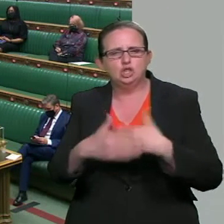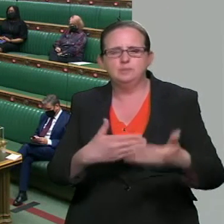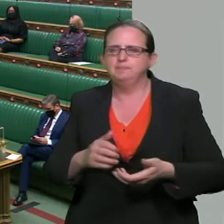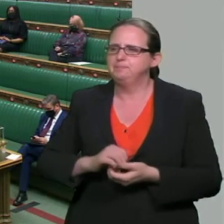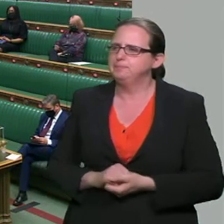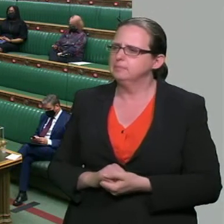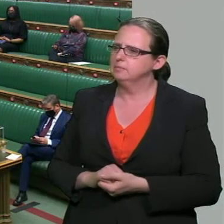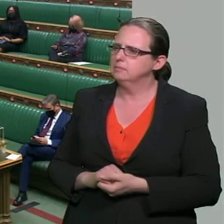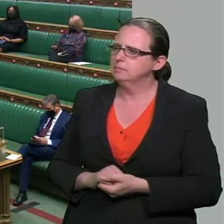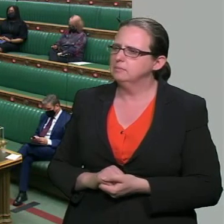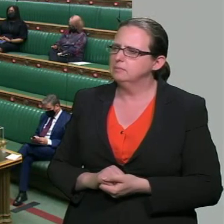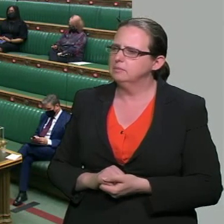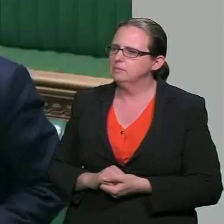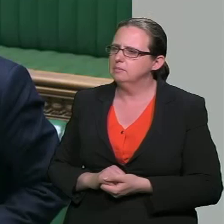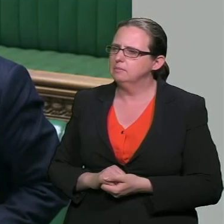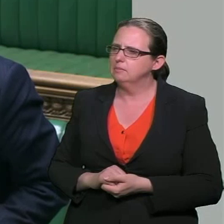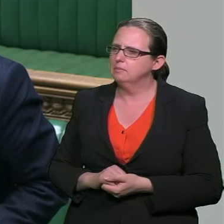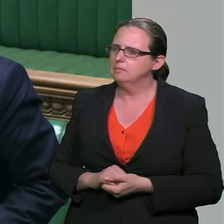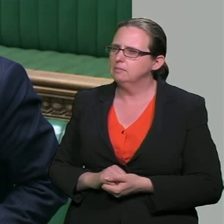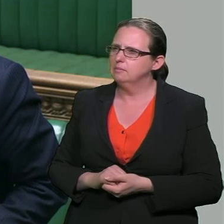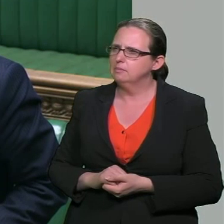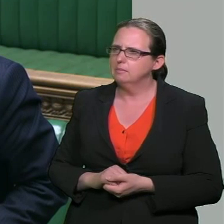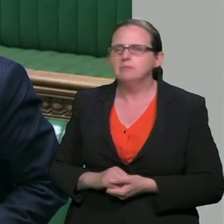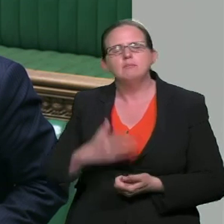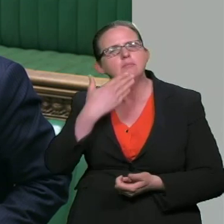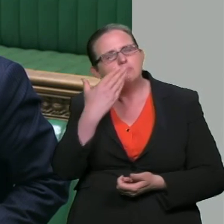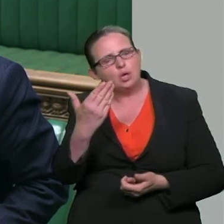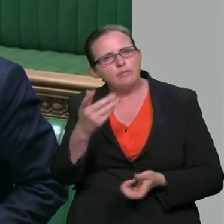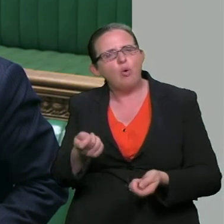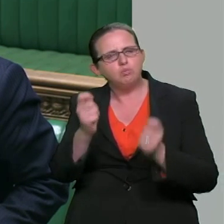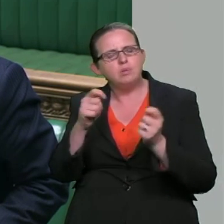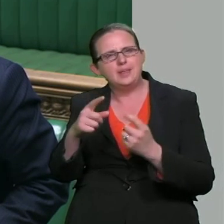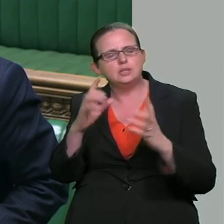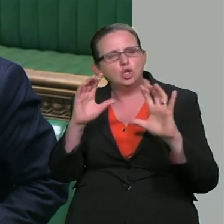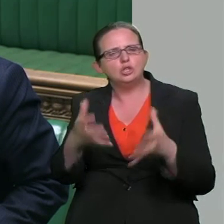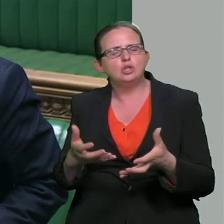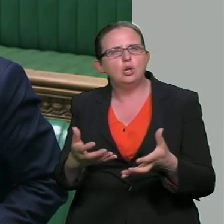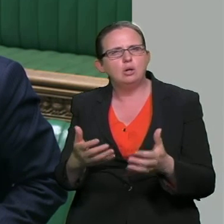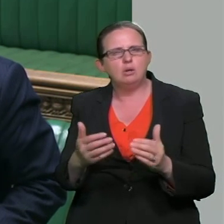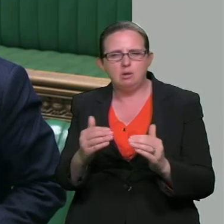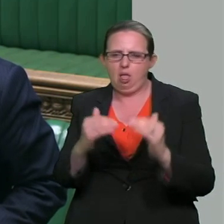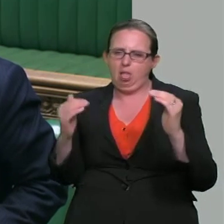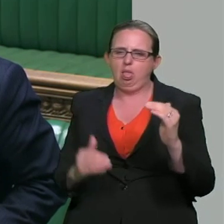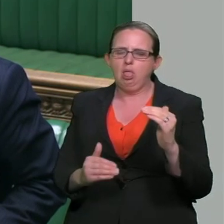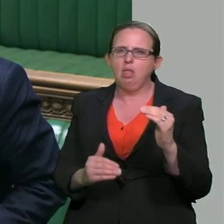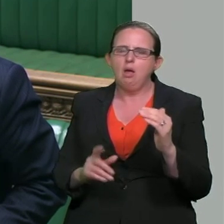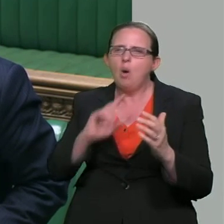I thank the honourable Gentleman for raising the concern that he has and the injustice that he mentions.